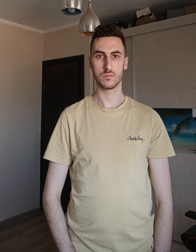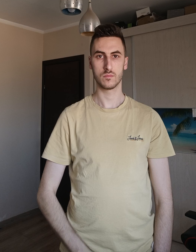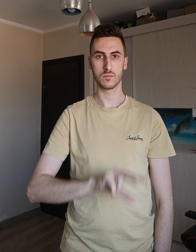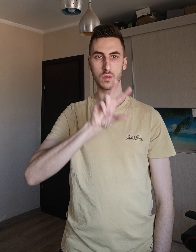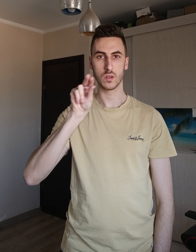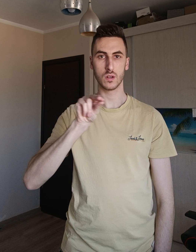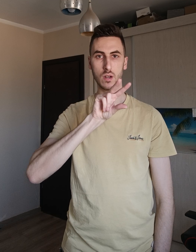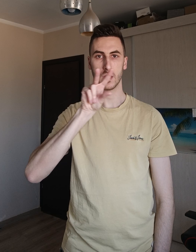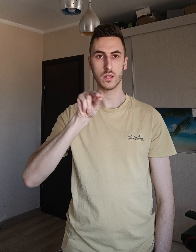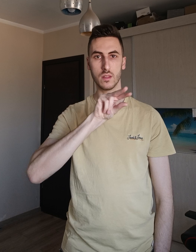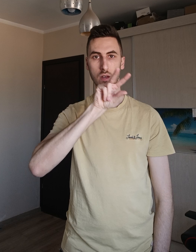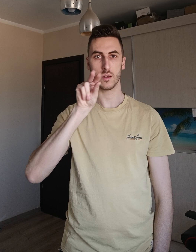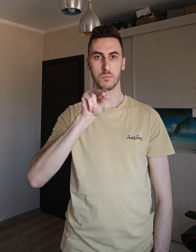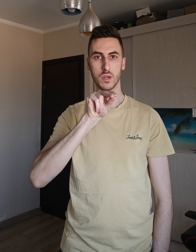לדבר